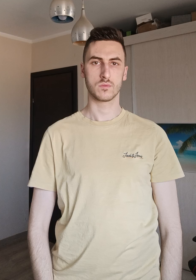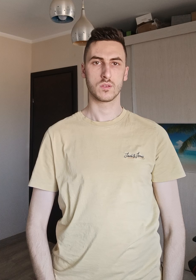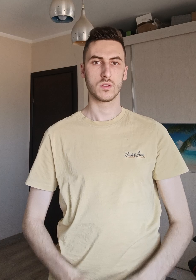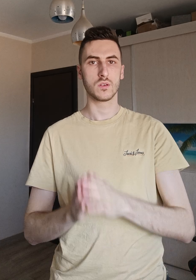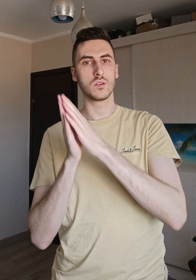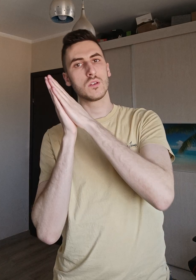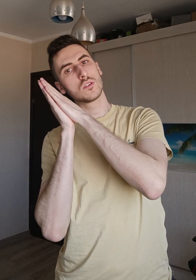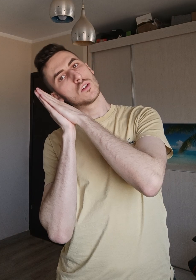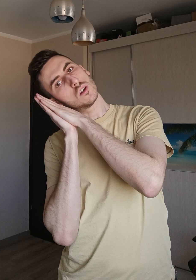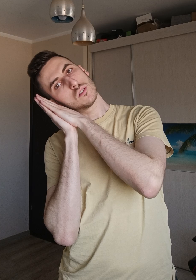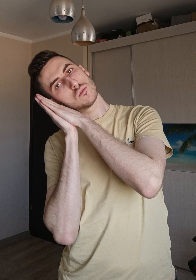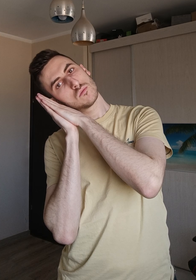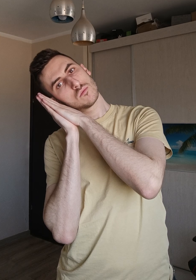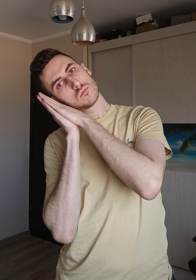לישון